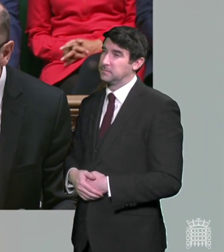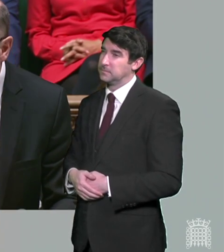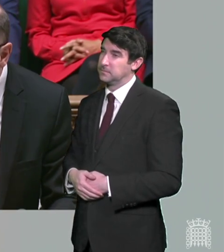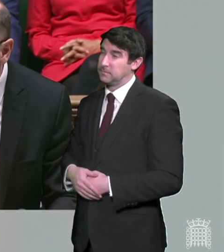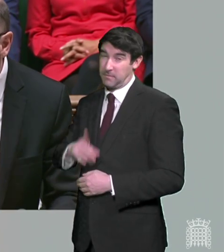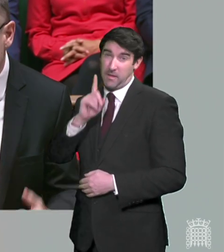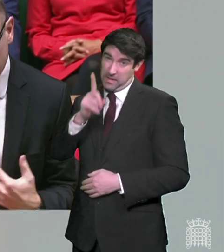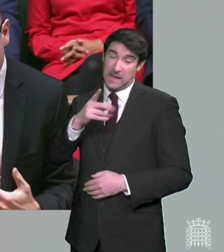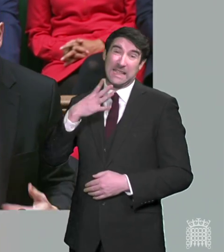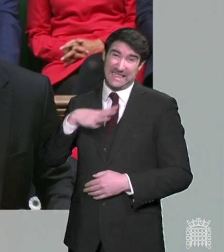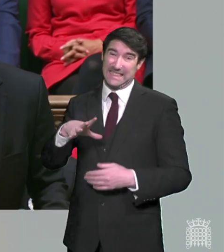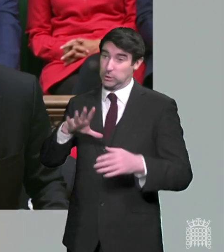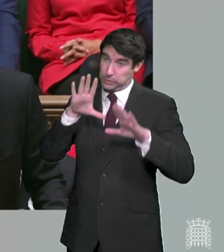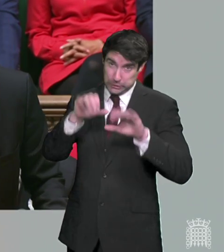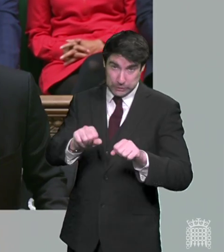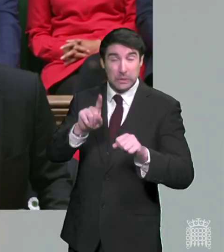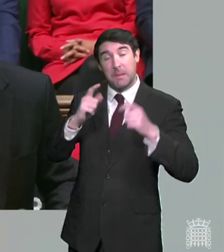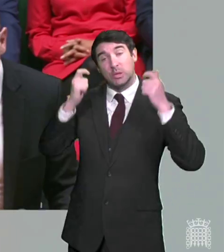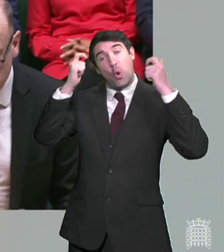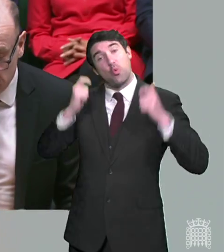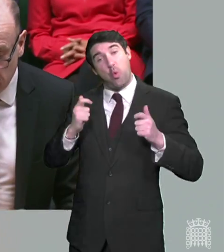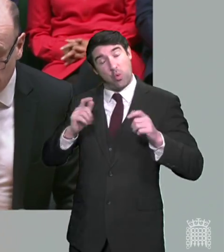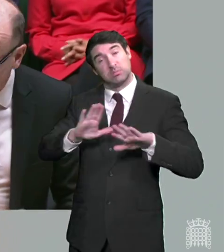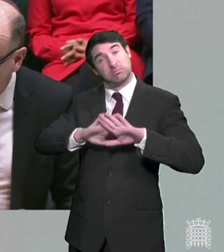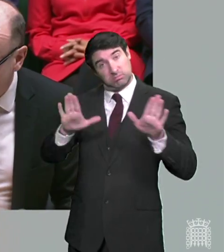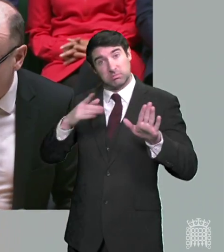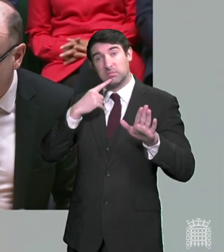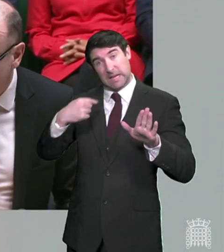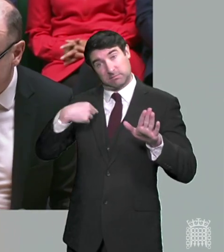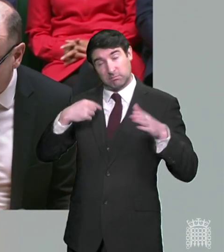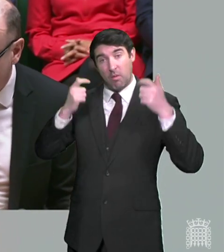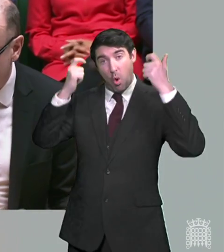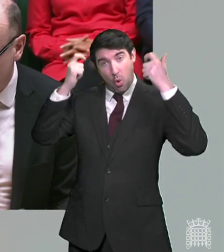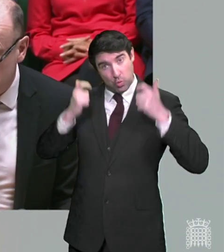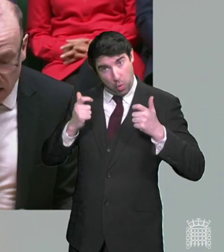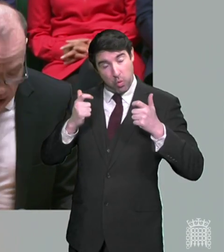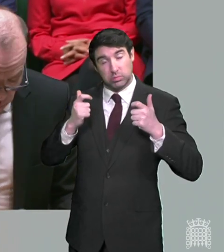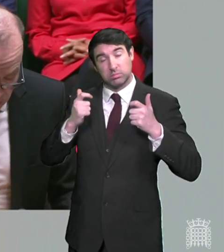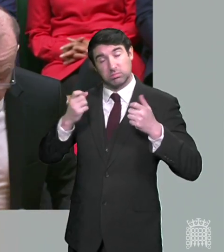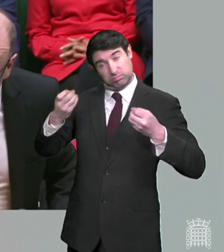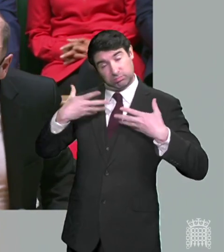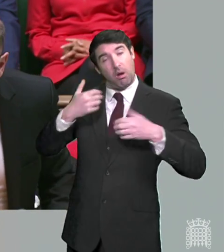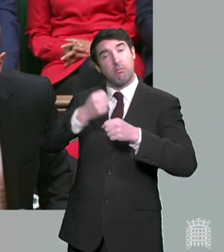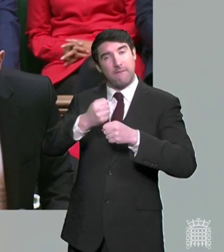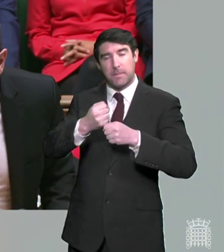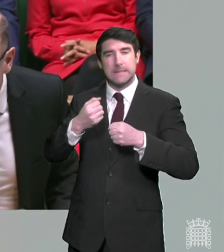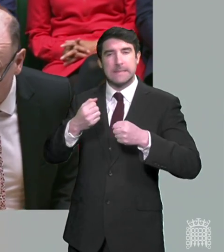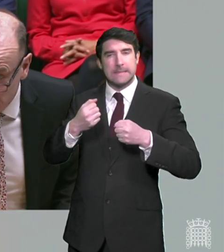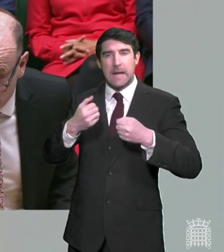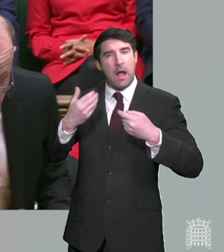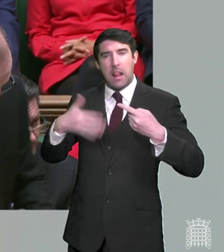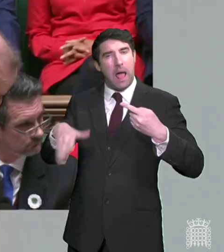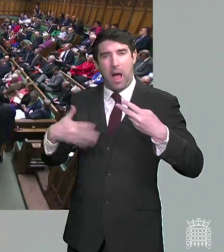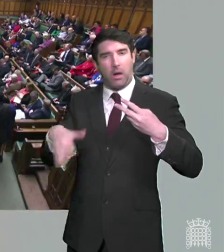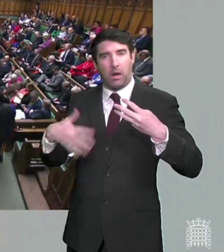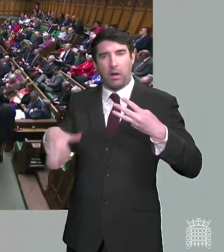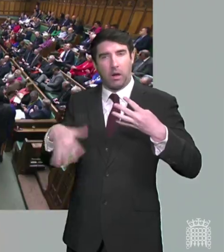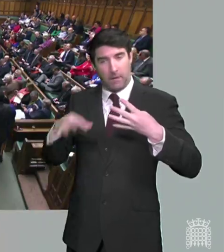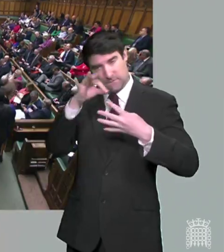However, there was a court ruling that found that the Government were lacking in four particular areas, and we now have a public inquiry to look into those.